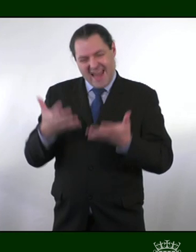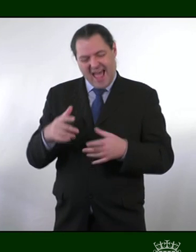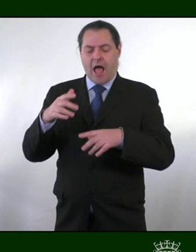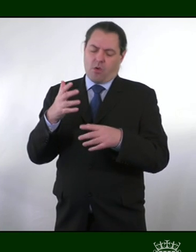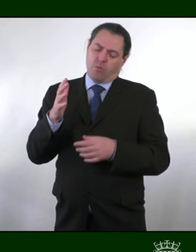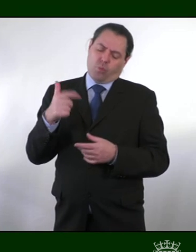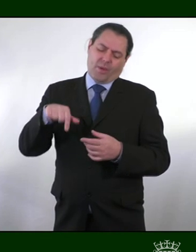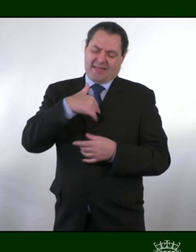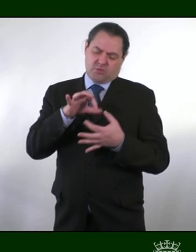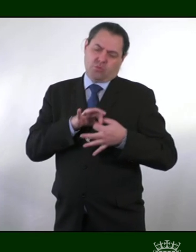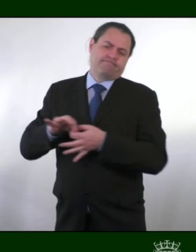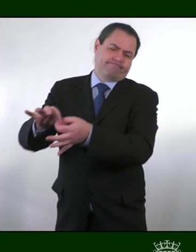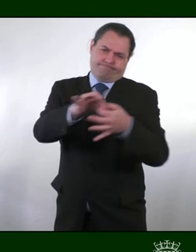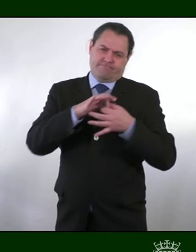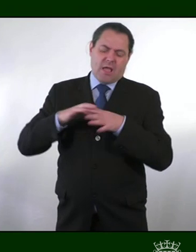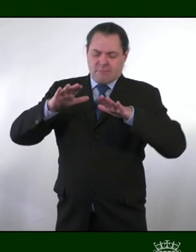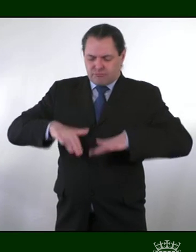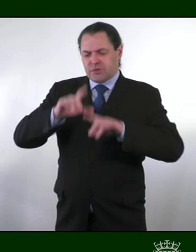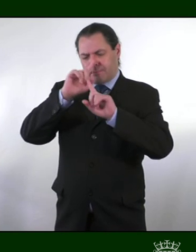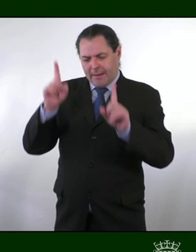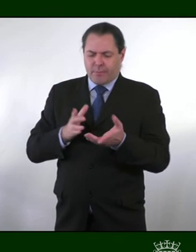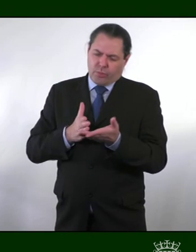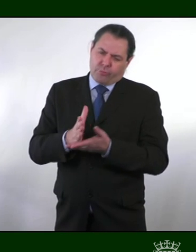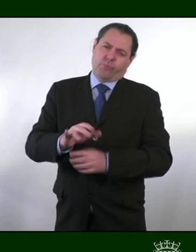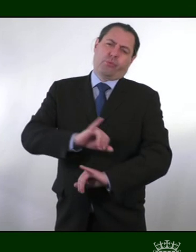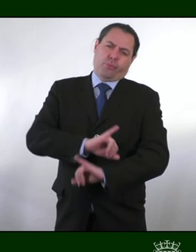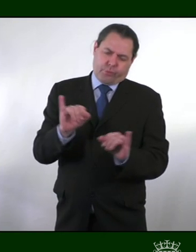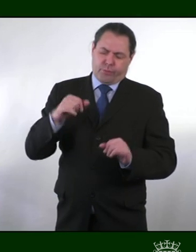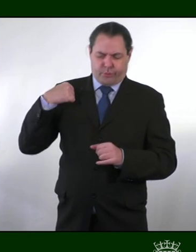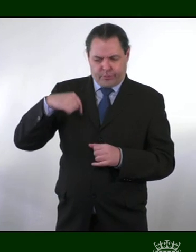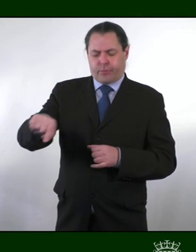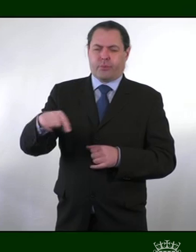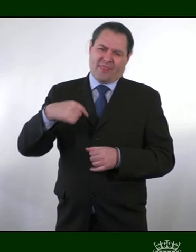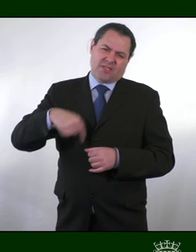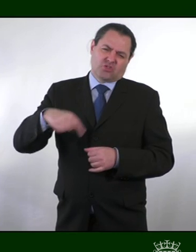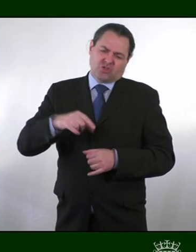The British people have been through so much this year, as have right hon.